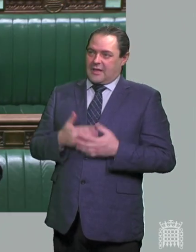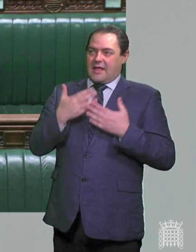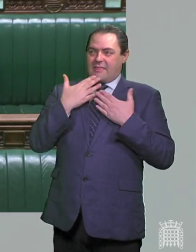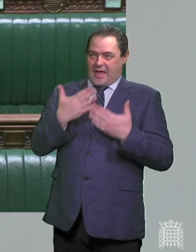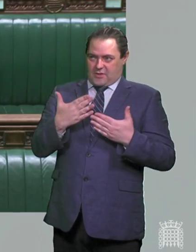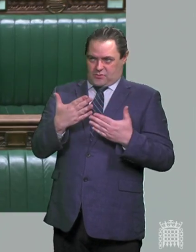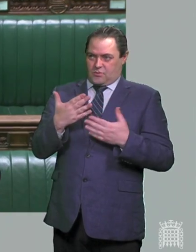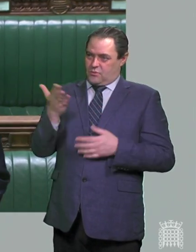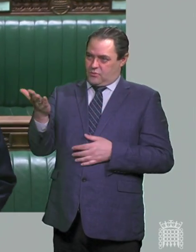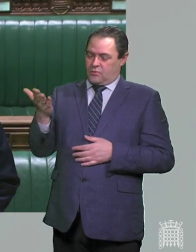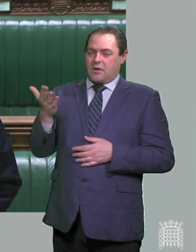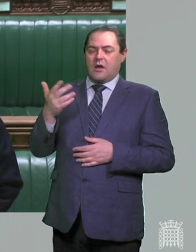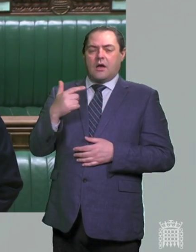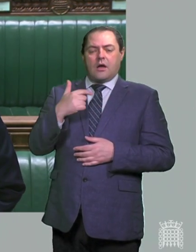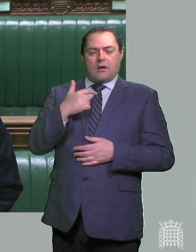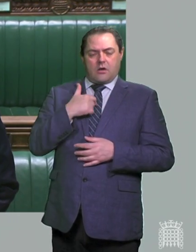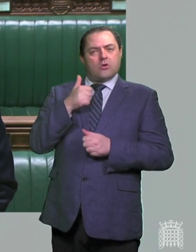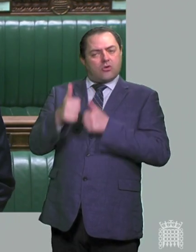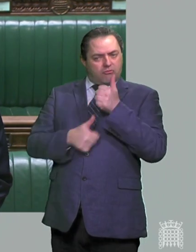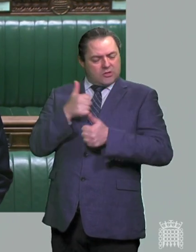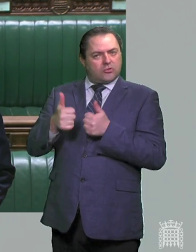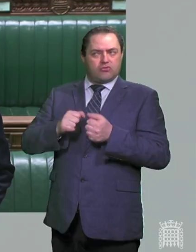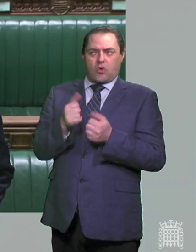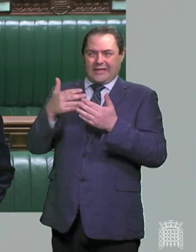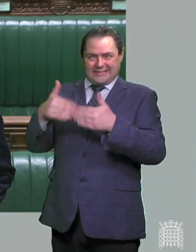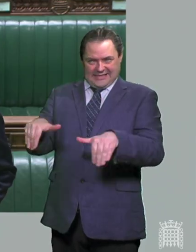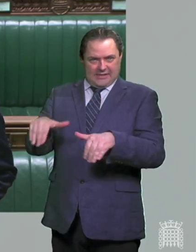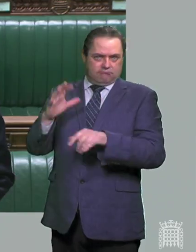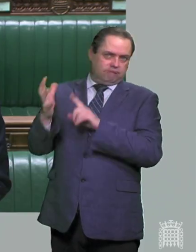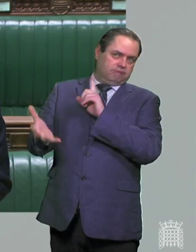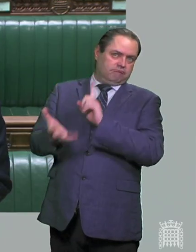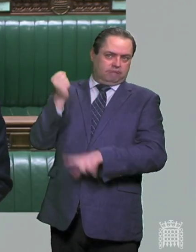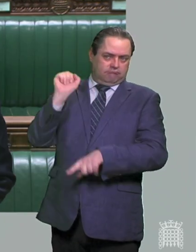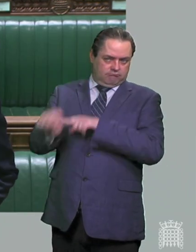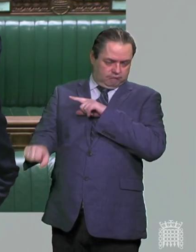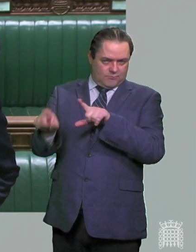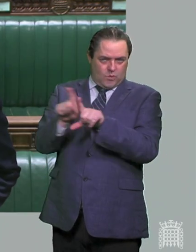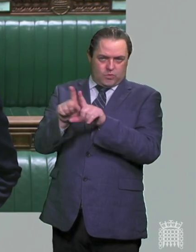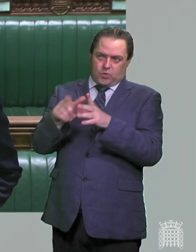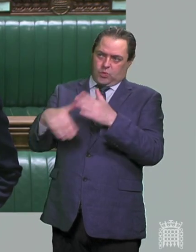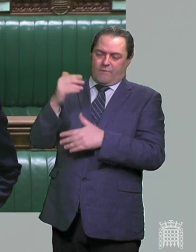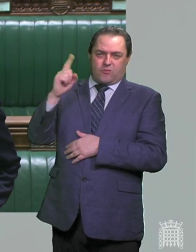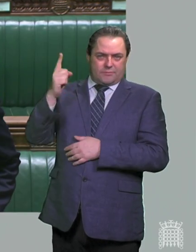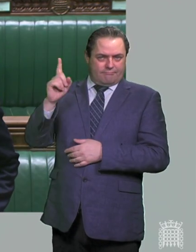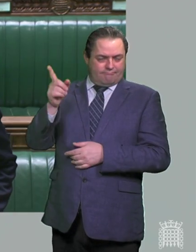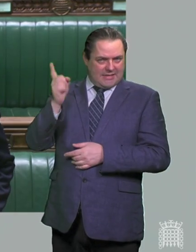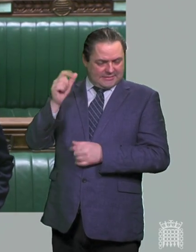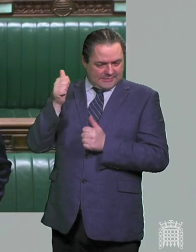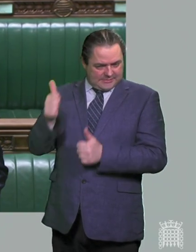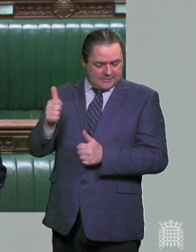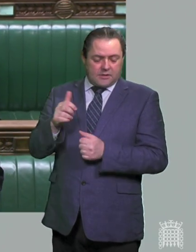May I also start by congratulating the Scotland team on their triumph last night and the new First Minister of Scotland?